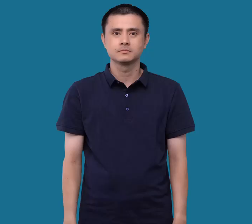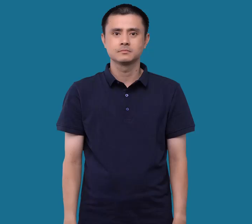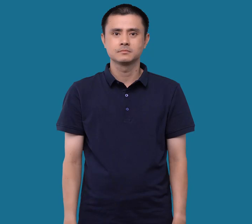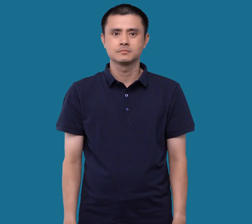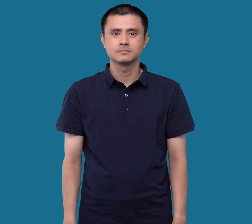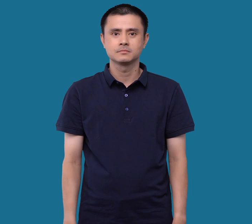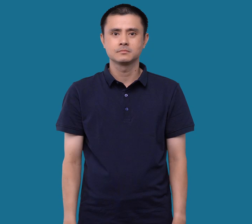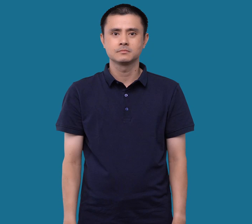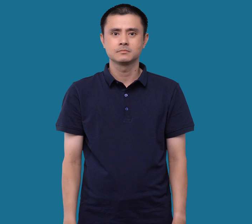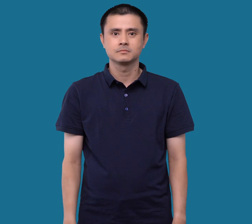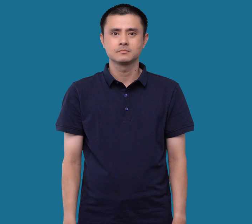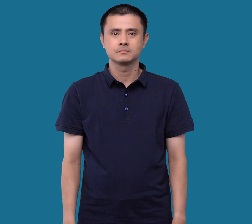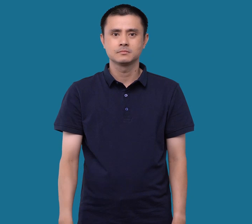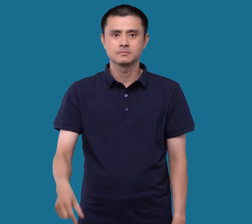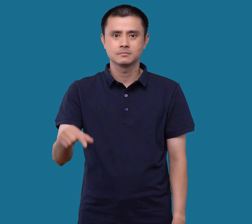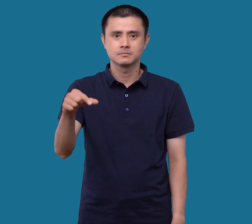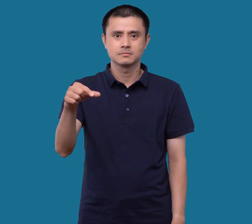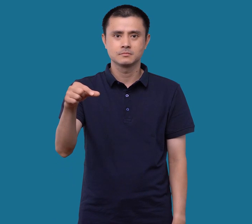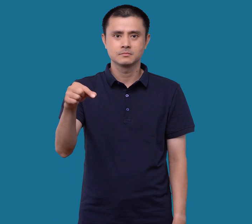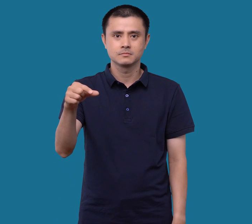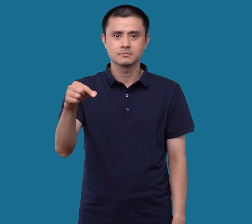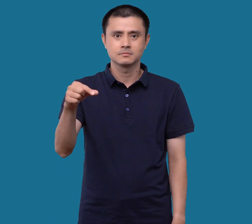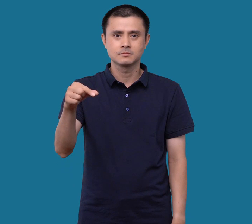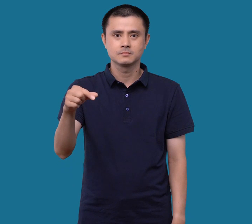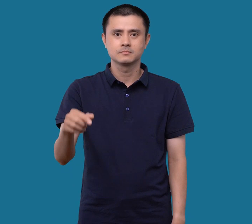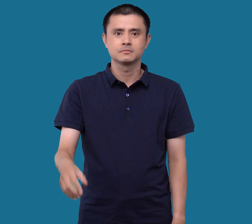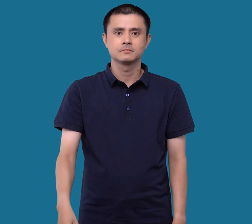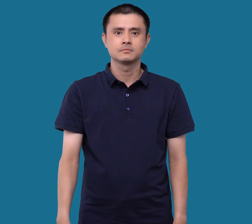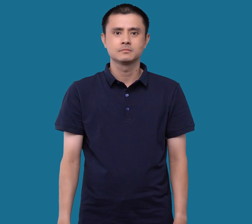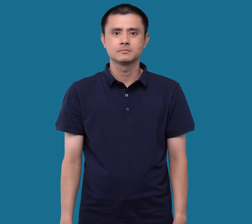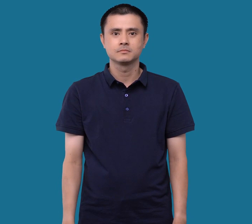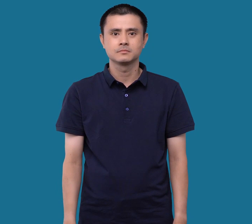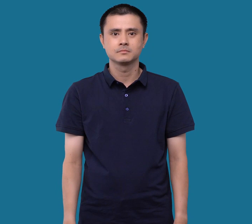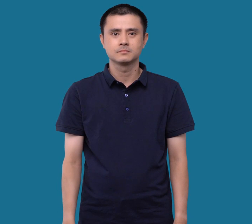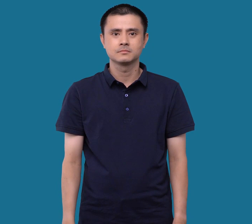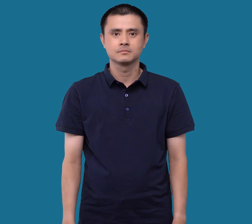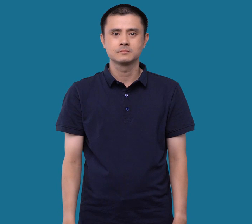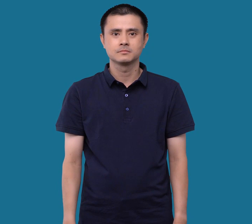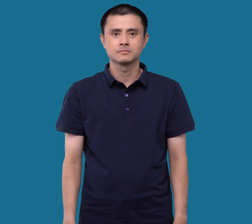bút máy